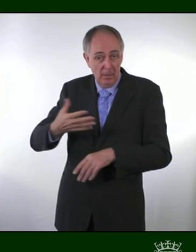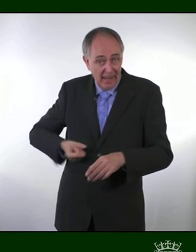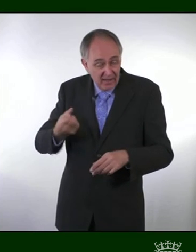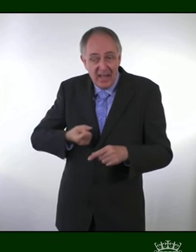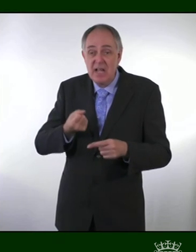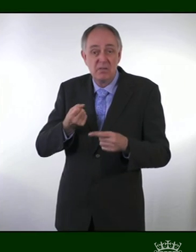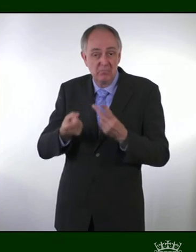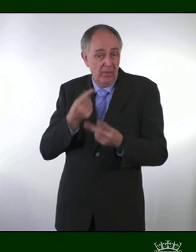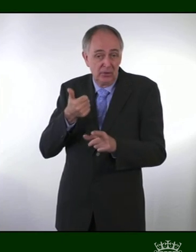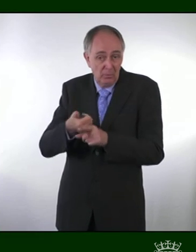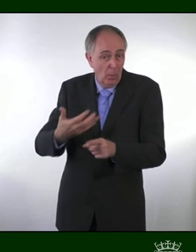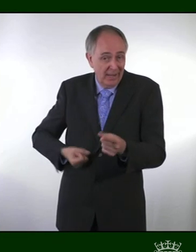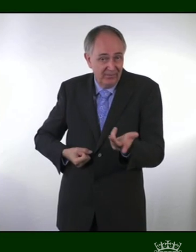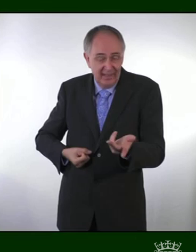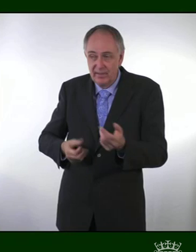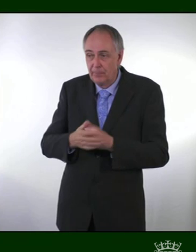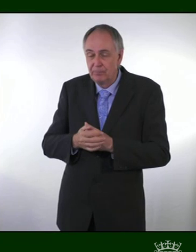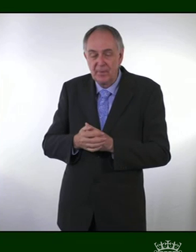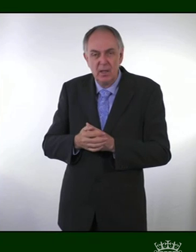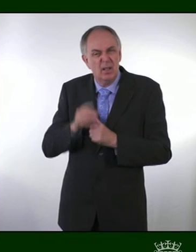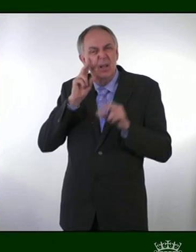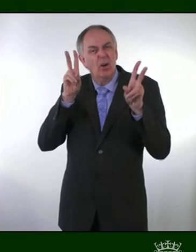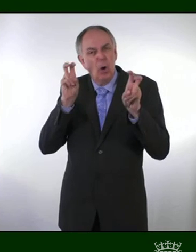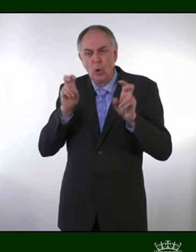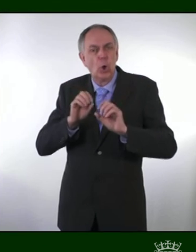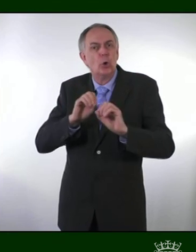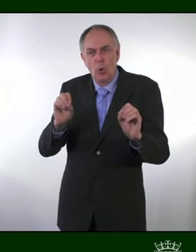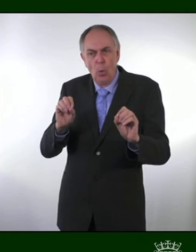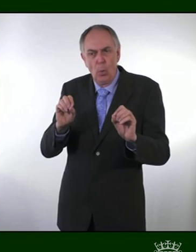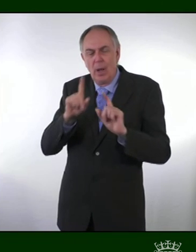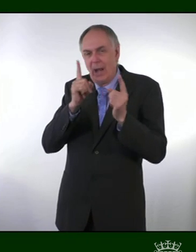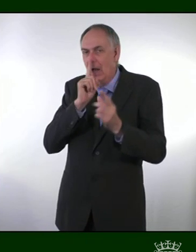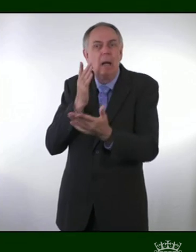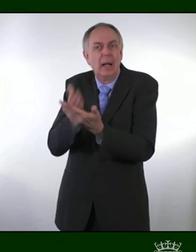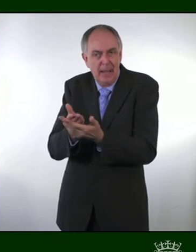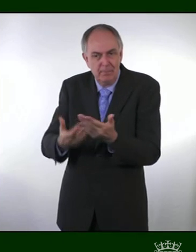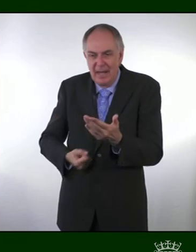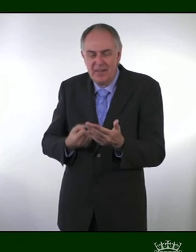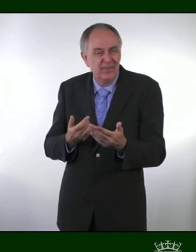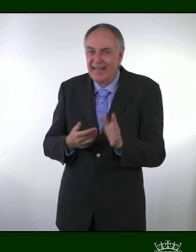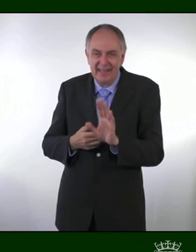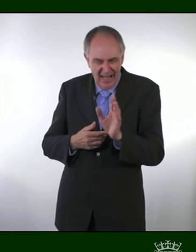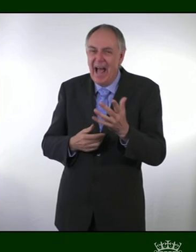Although “no recourse to public funds” sounds as though it means just that, it is a term of art.